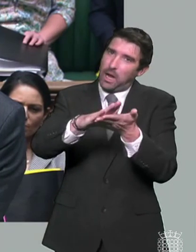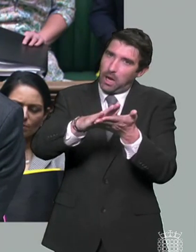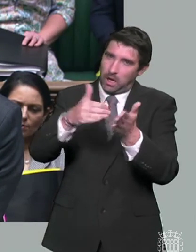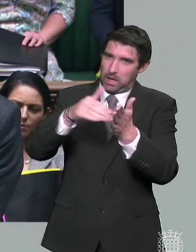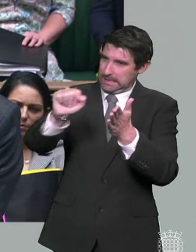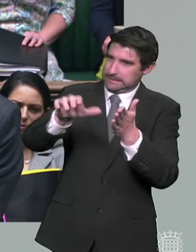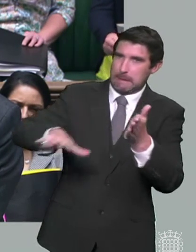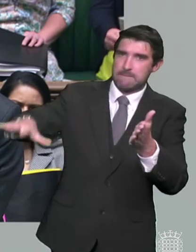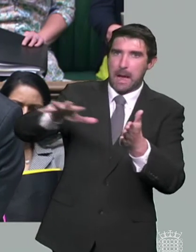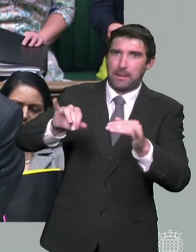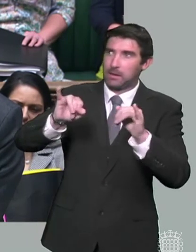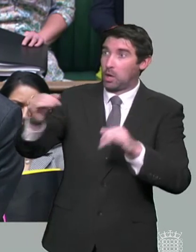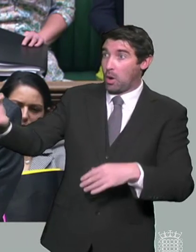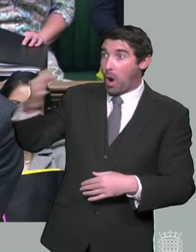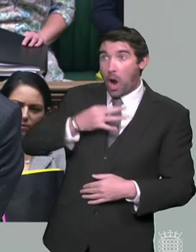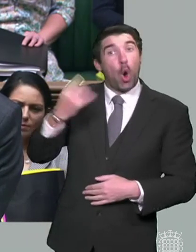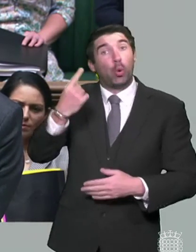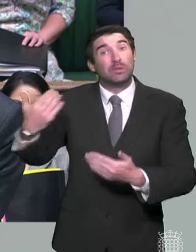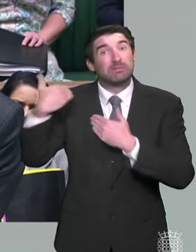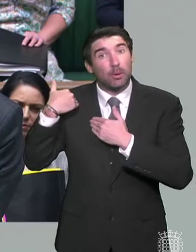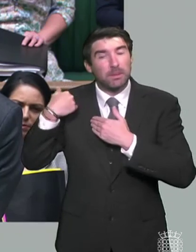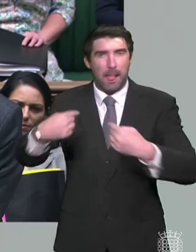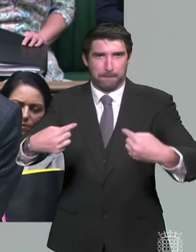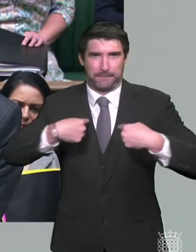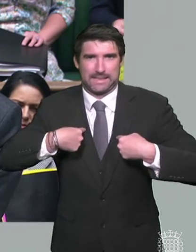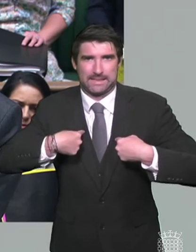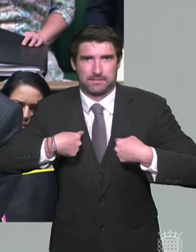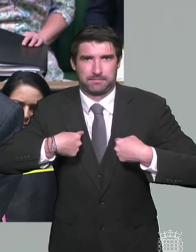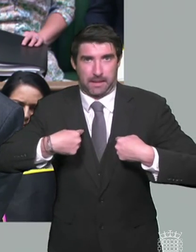The honourable Lady asks who is responsible: I am responsible, and I take responsibility.